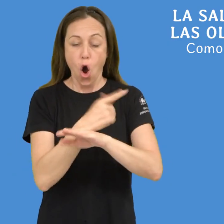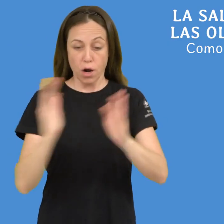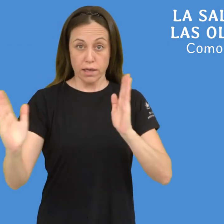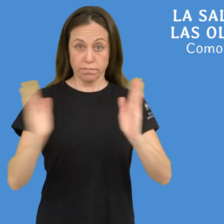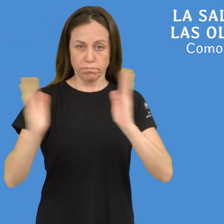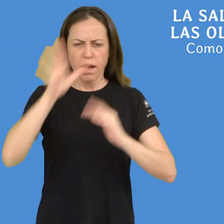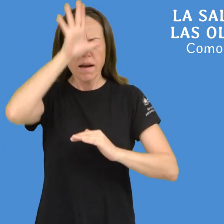época